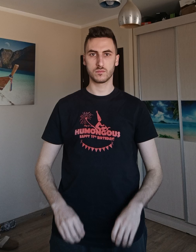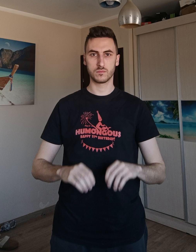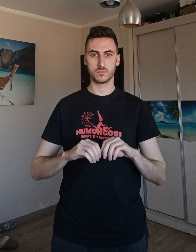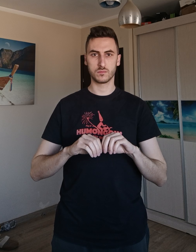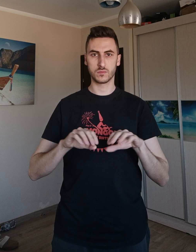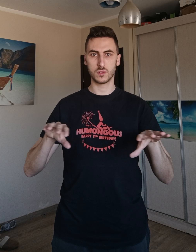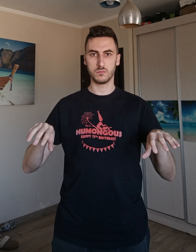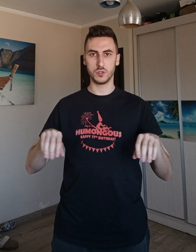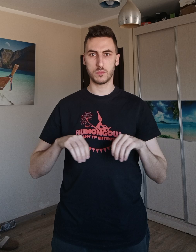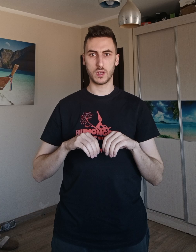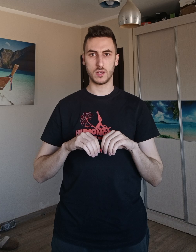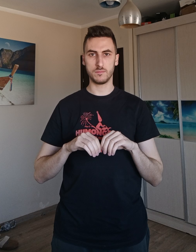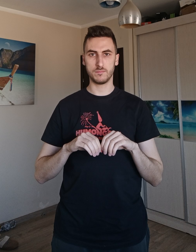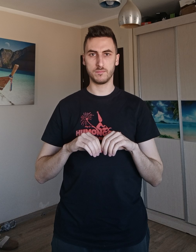משפחה